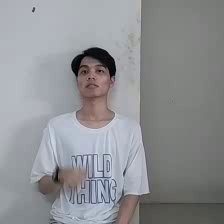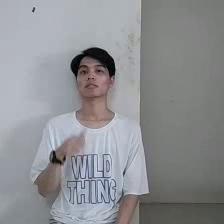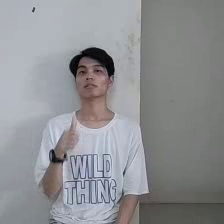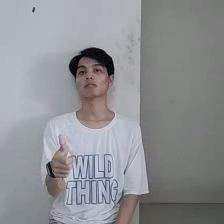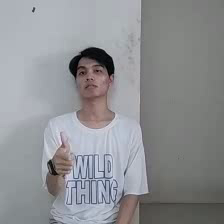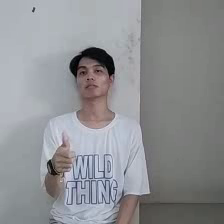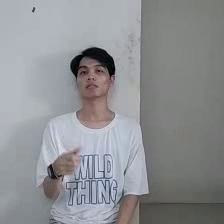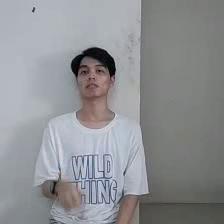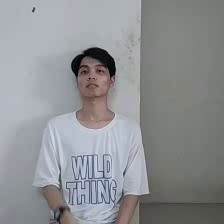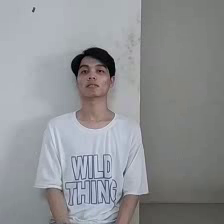Thích